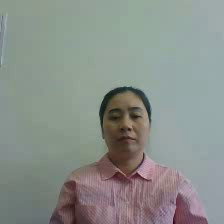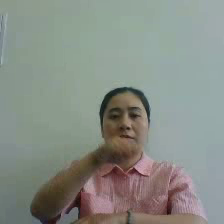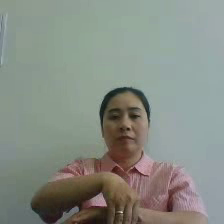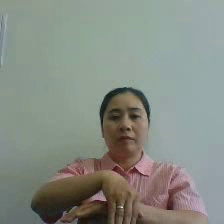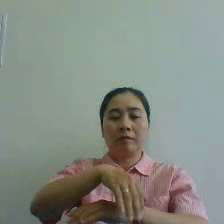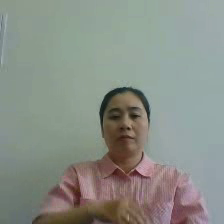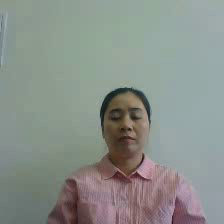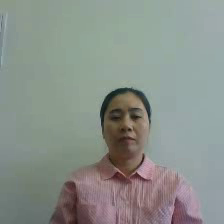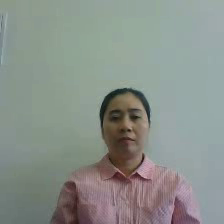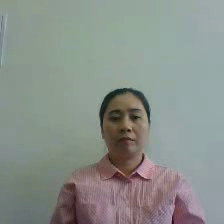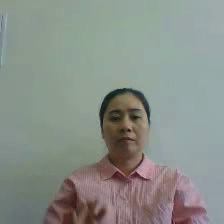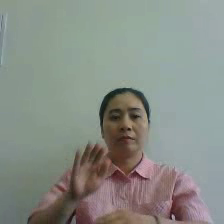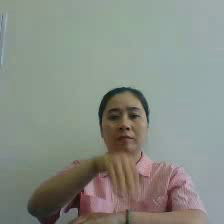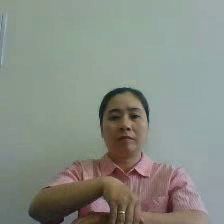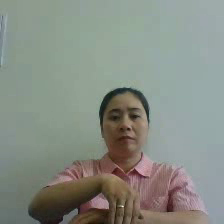Chiều